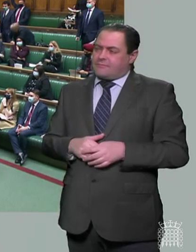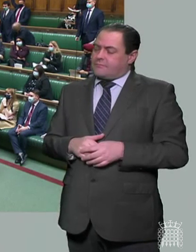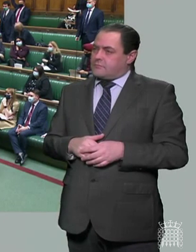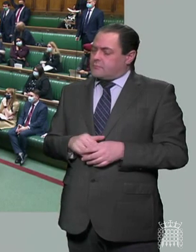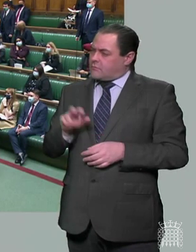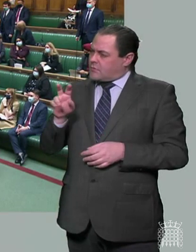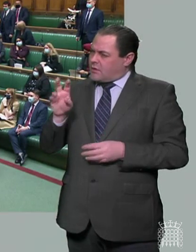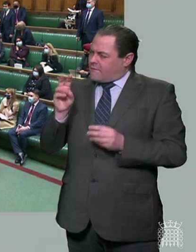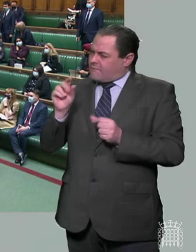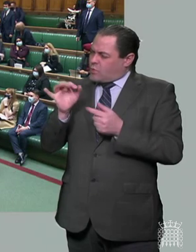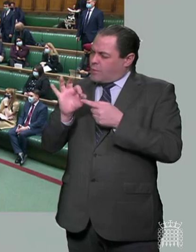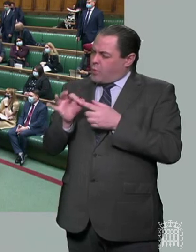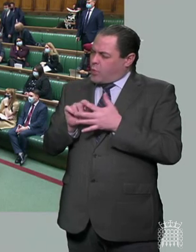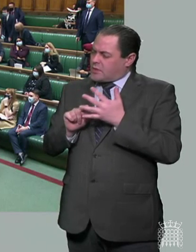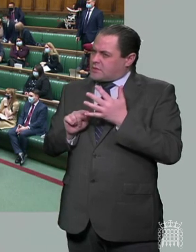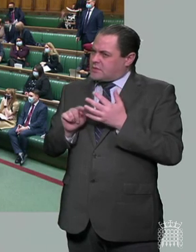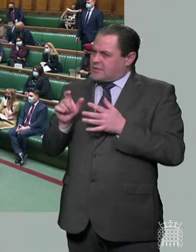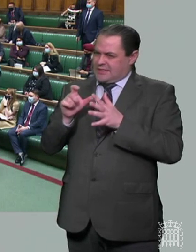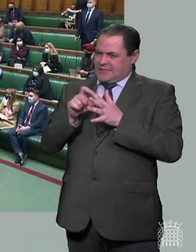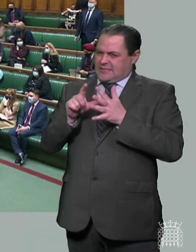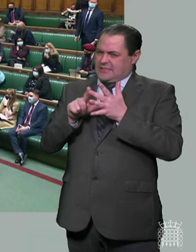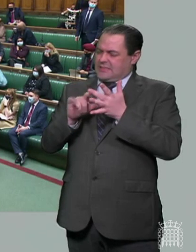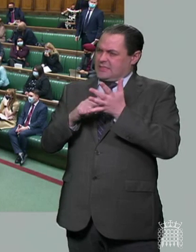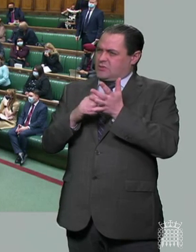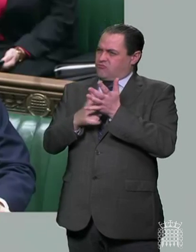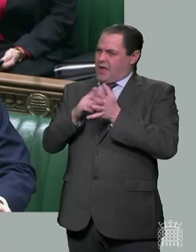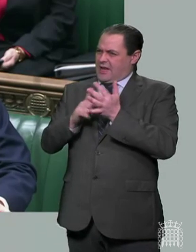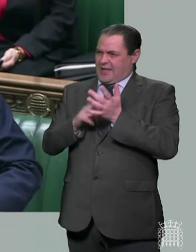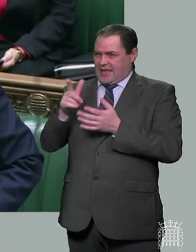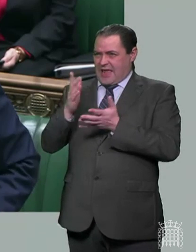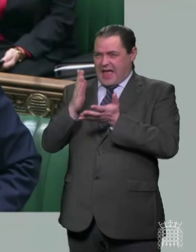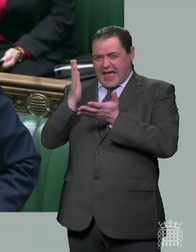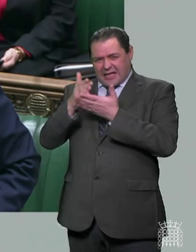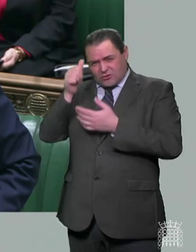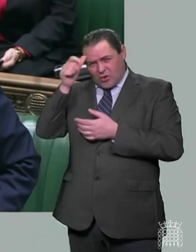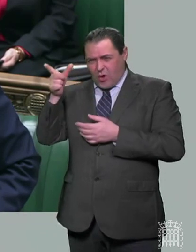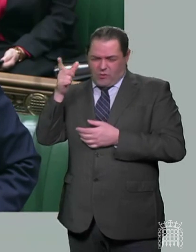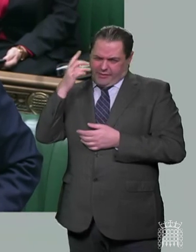I have a couple of points—I do not think the honourable Gentleman knows much about Disraeli, by the way.